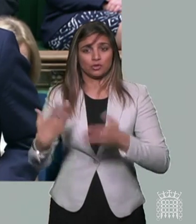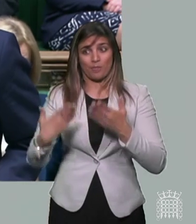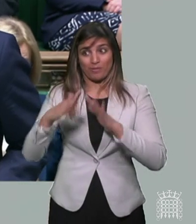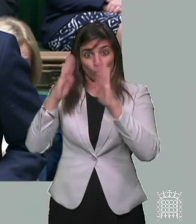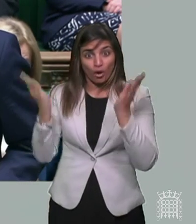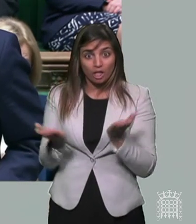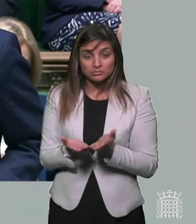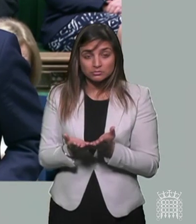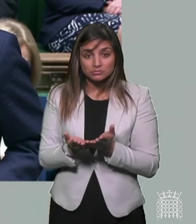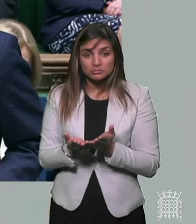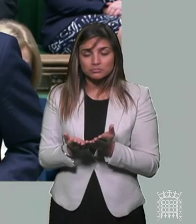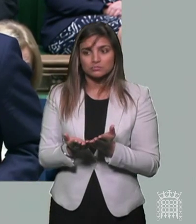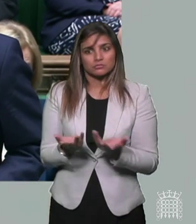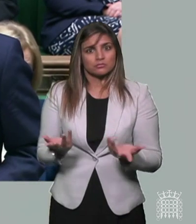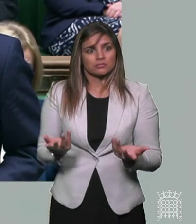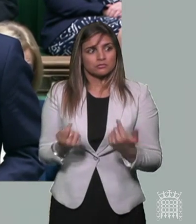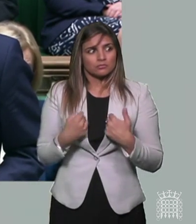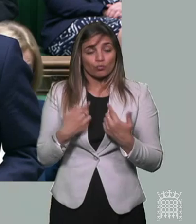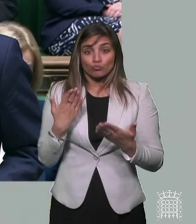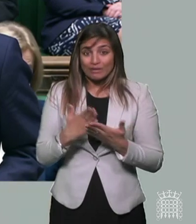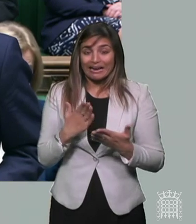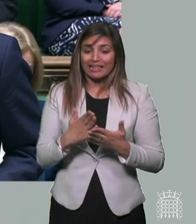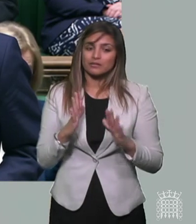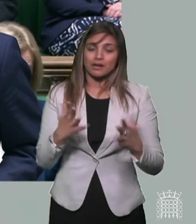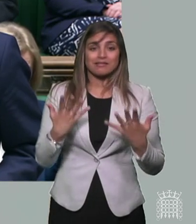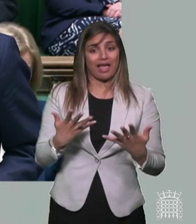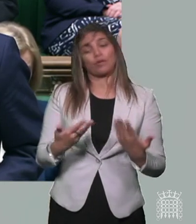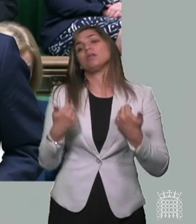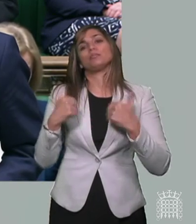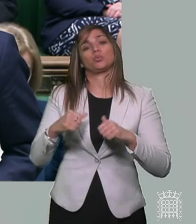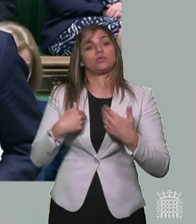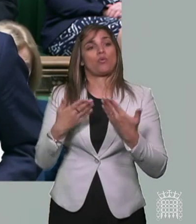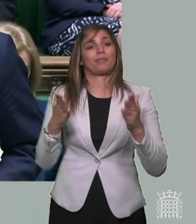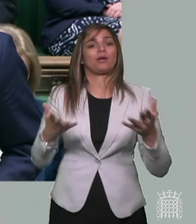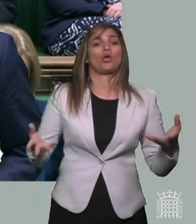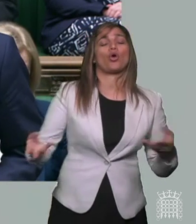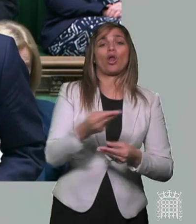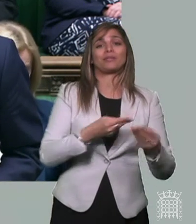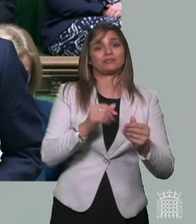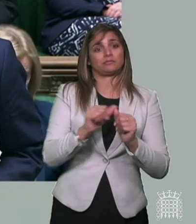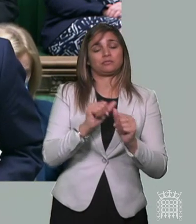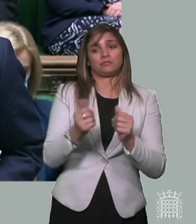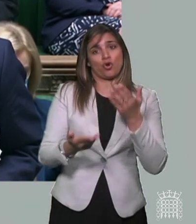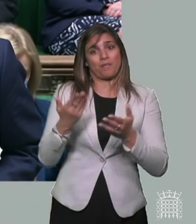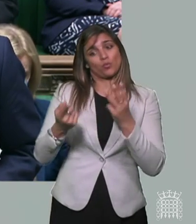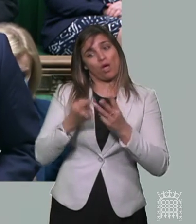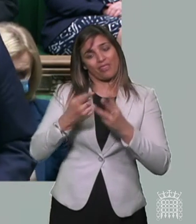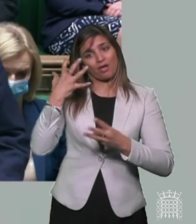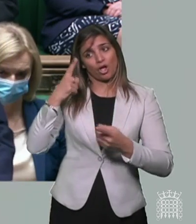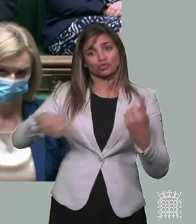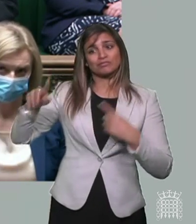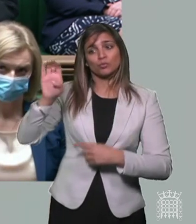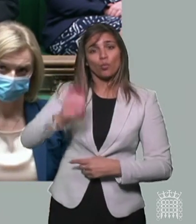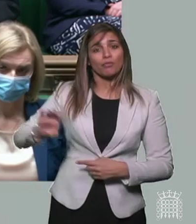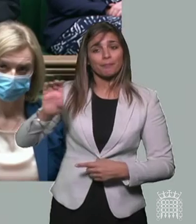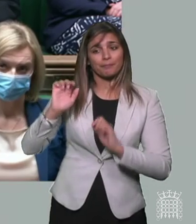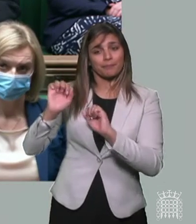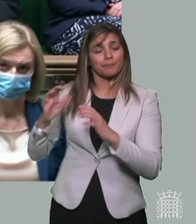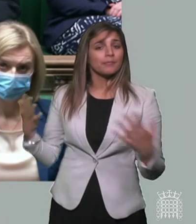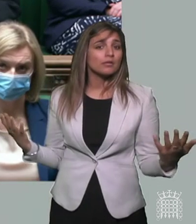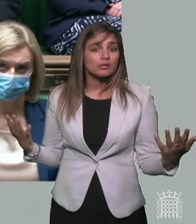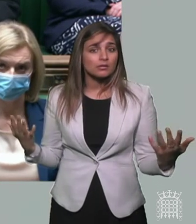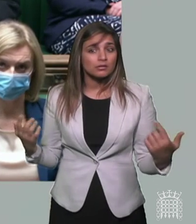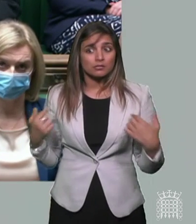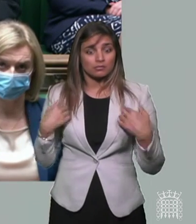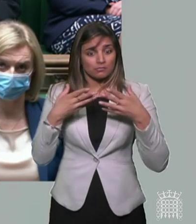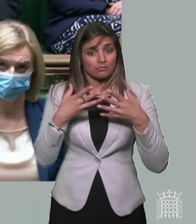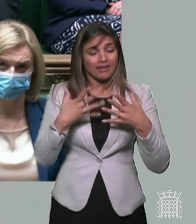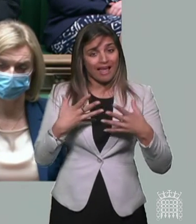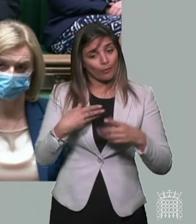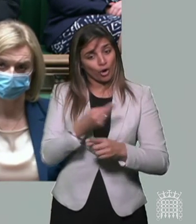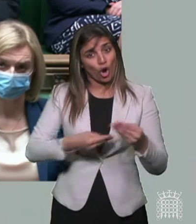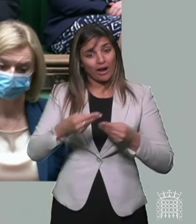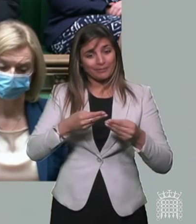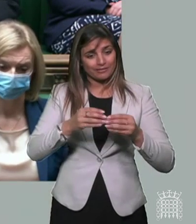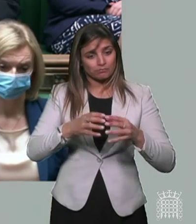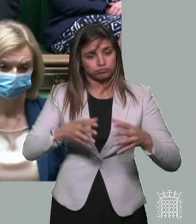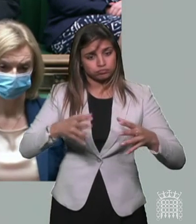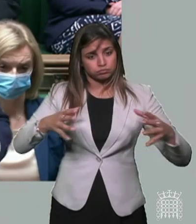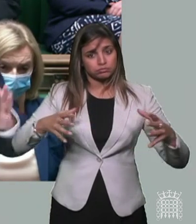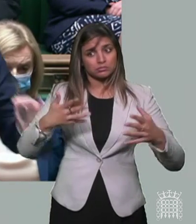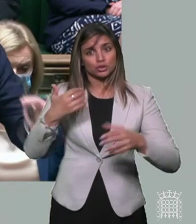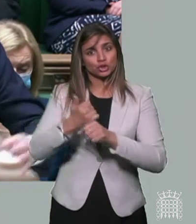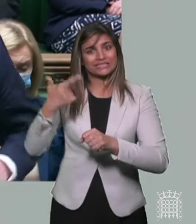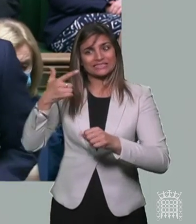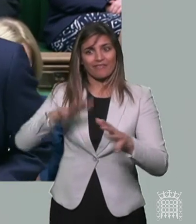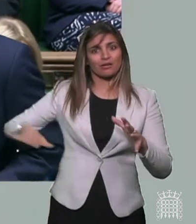That is the reason that we now have one of the most open economies, if not the most open economy, in Europe and the fastest growing economy in the G7.